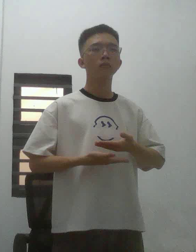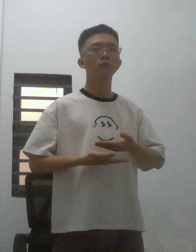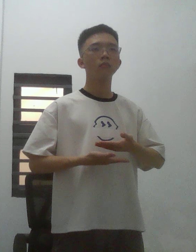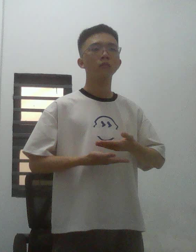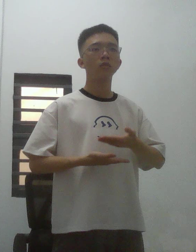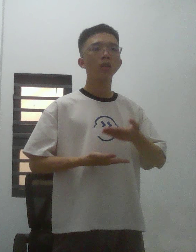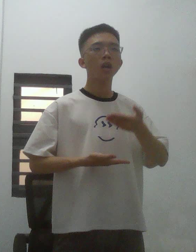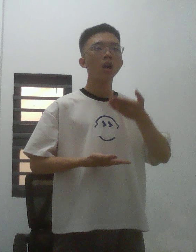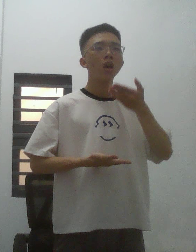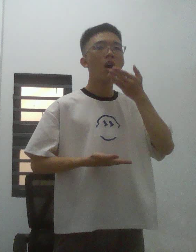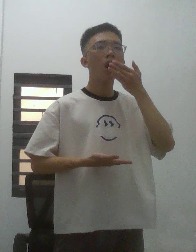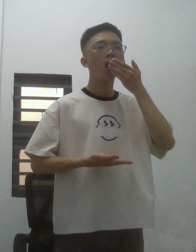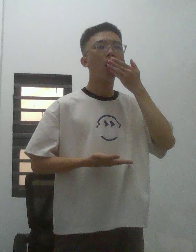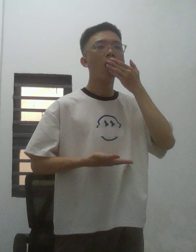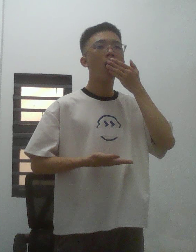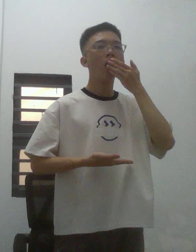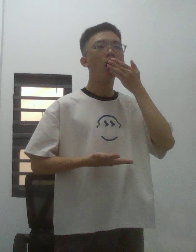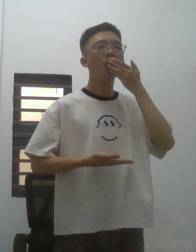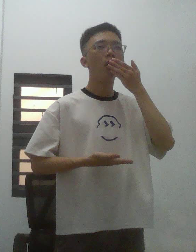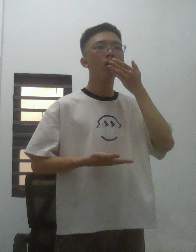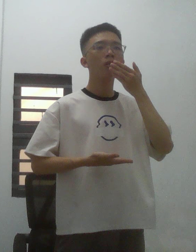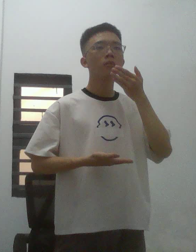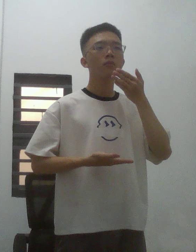sup